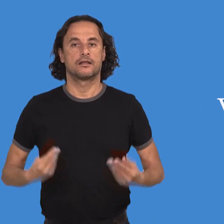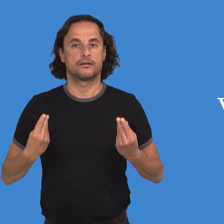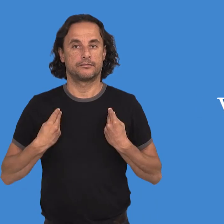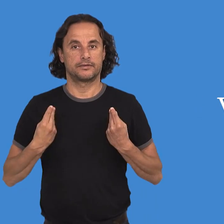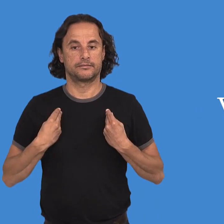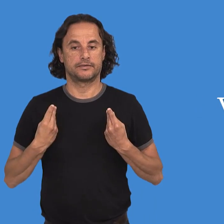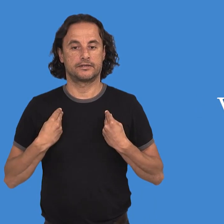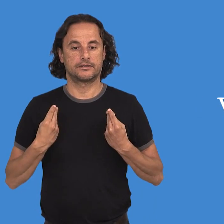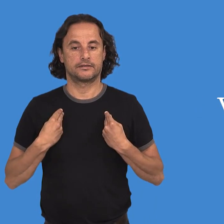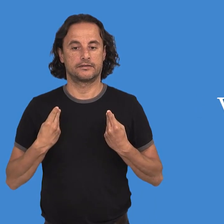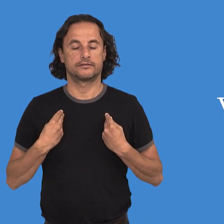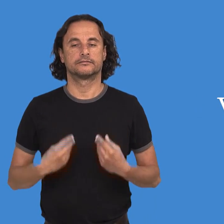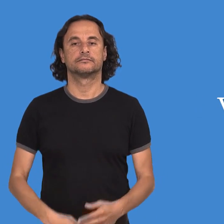vivir